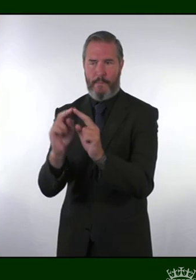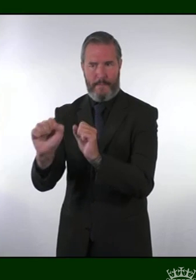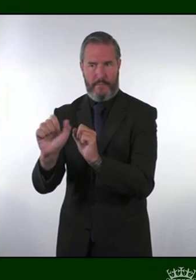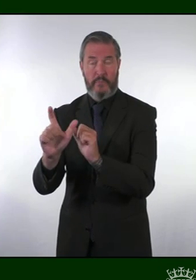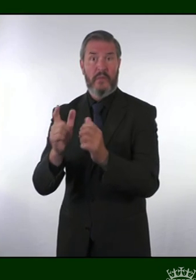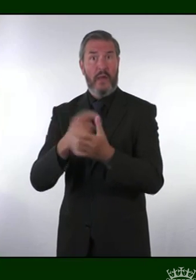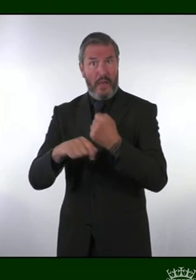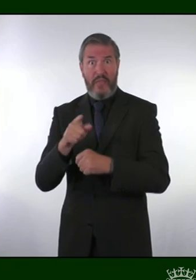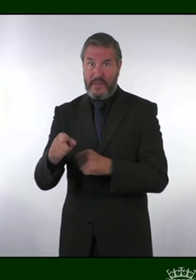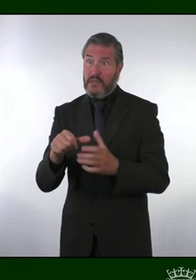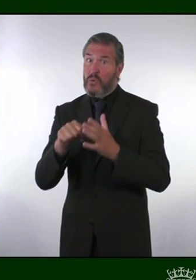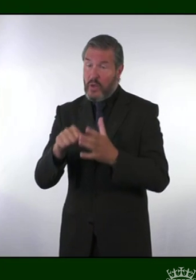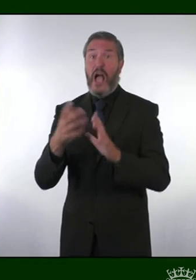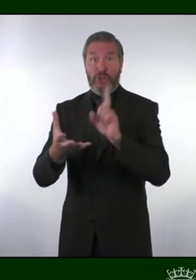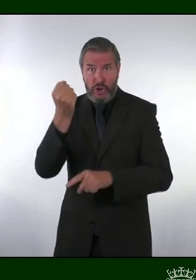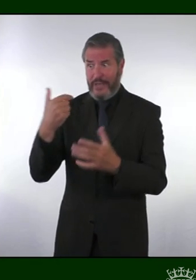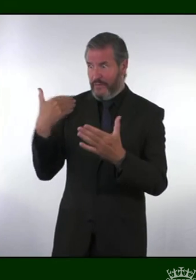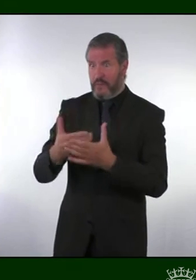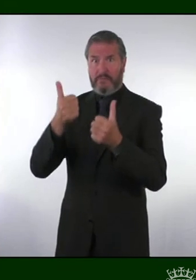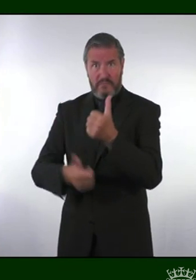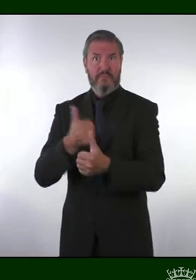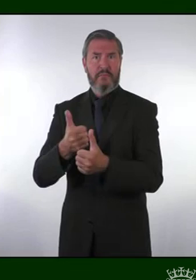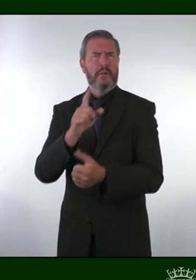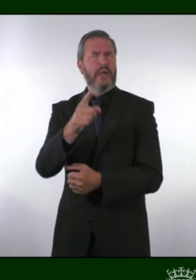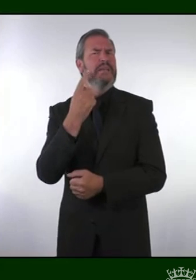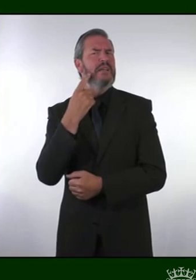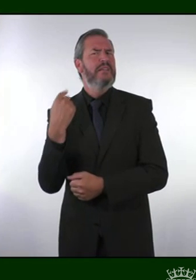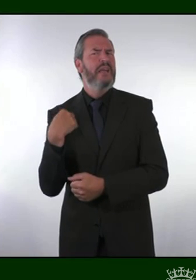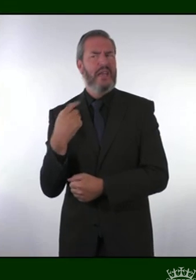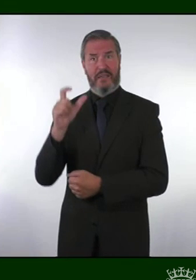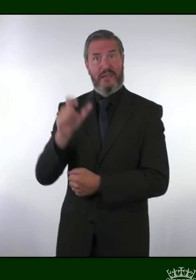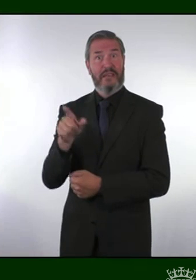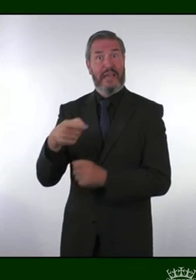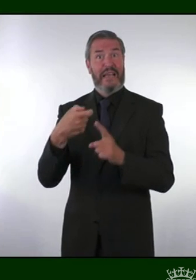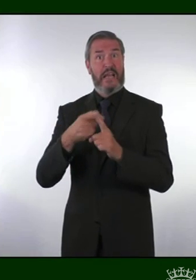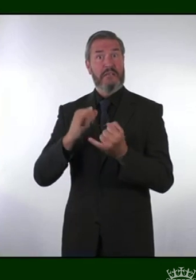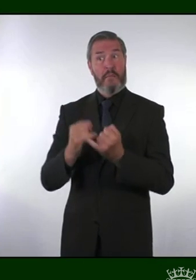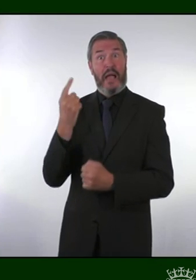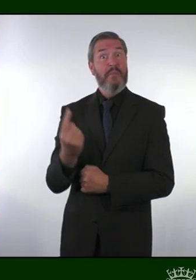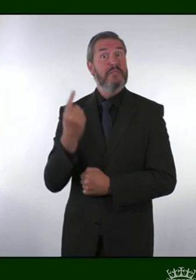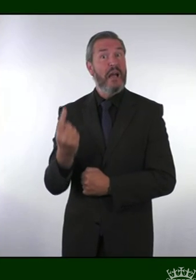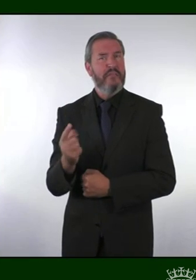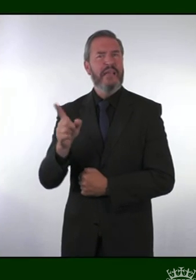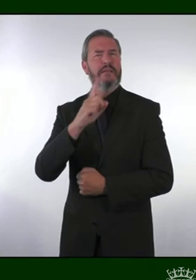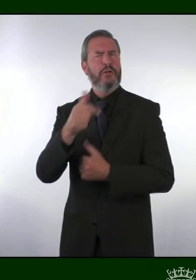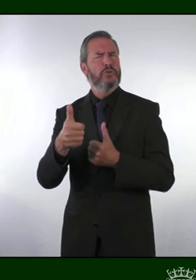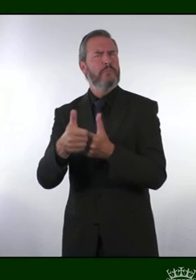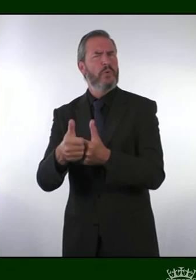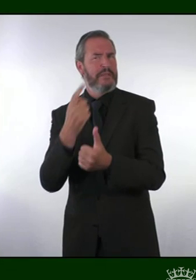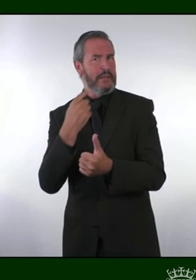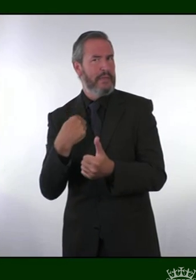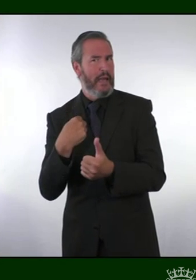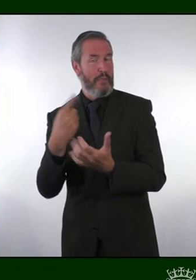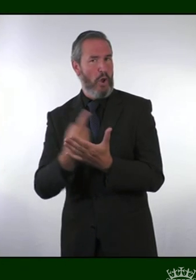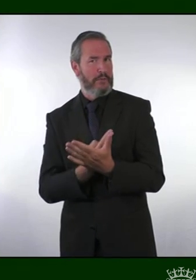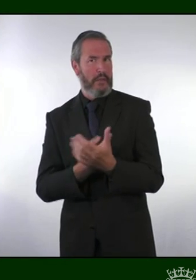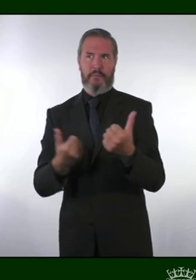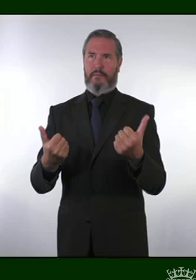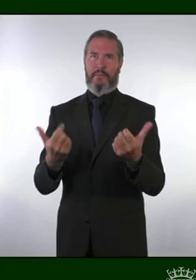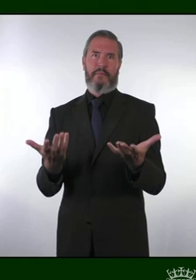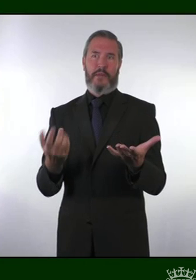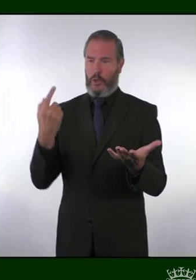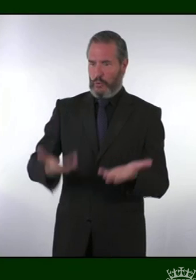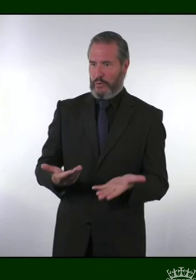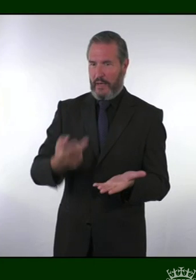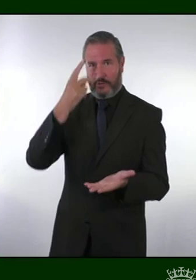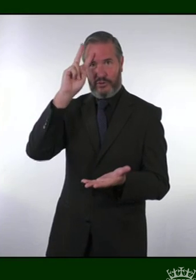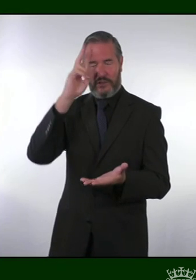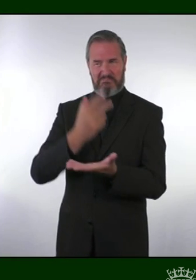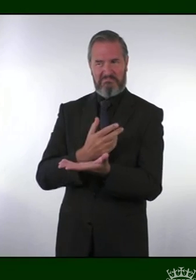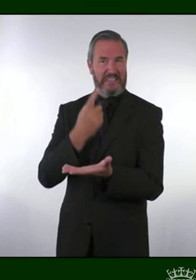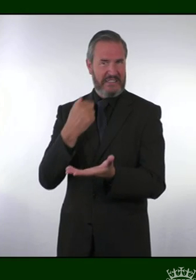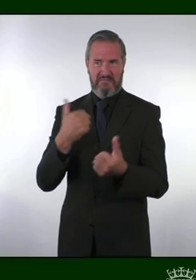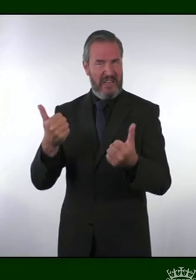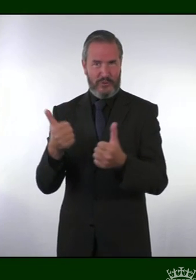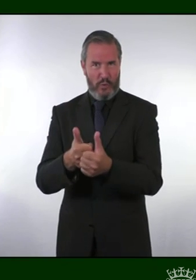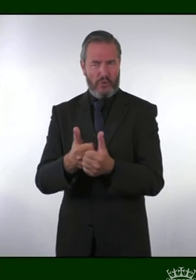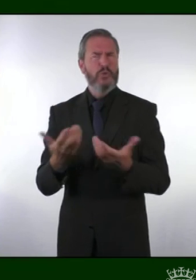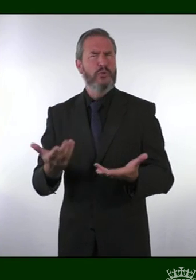It is a formidable achievement. Yesterday, the right honourable and learned Gentleman was kind enough to say that he supported our policy and our programme—I seem to remember him saying that loud and clear yesterday.